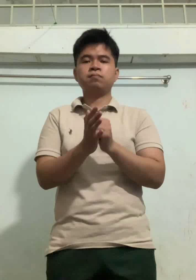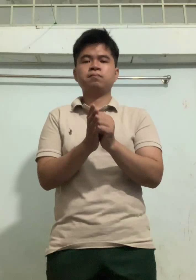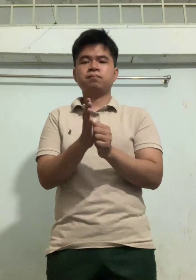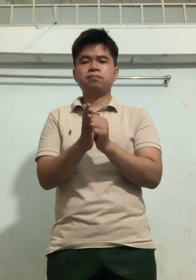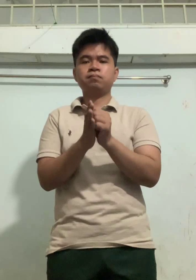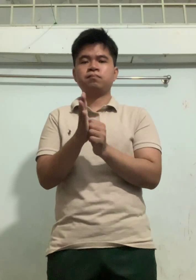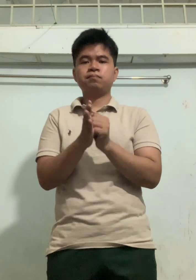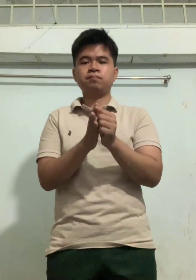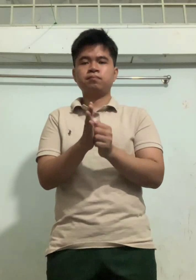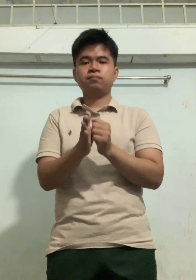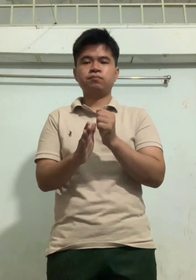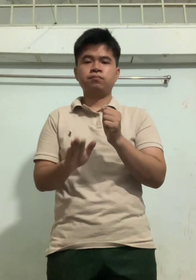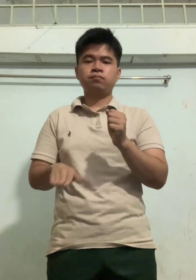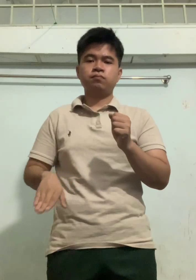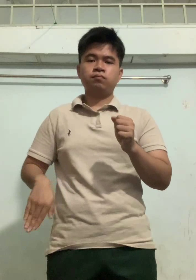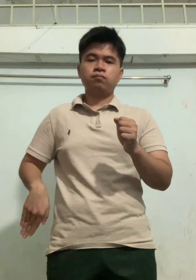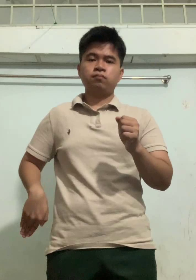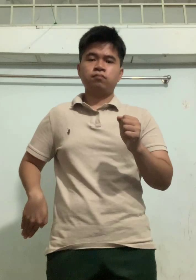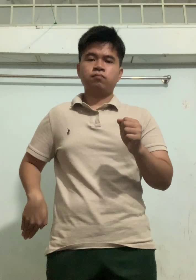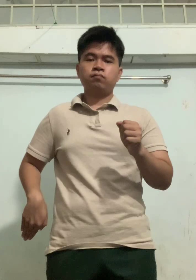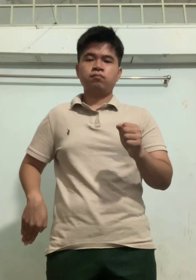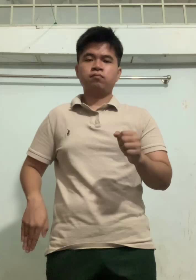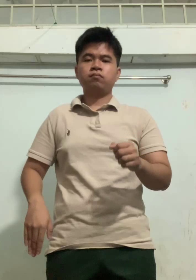thang sau